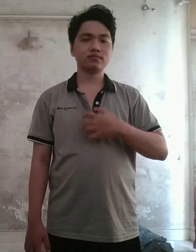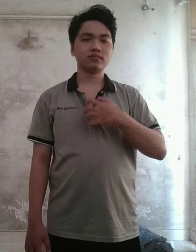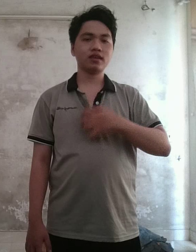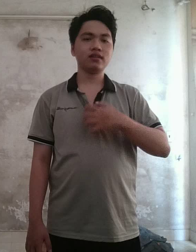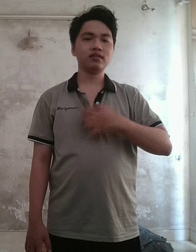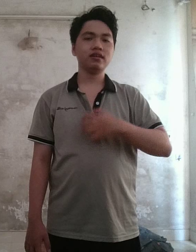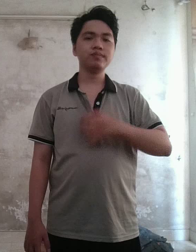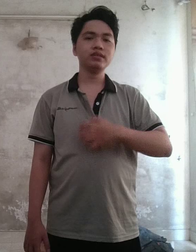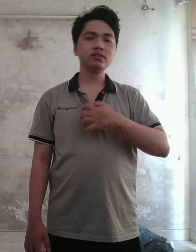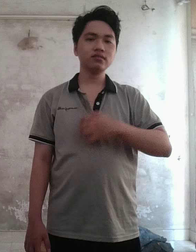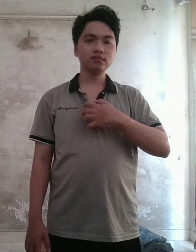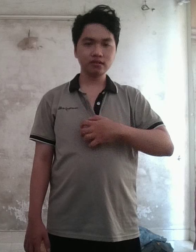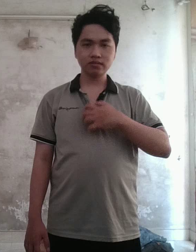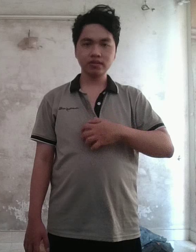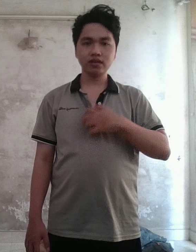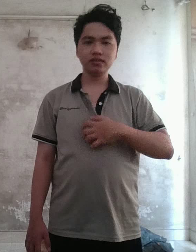ghen